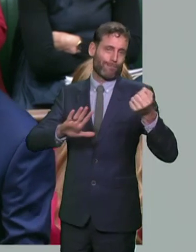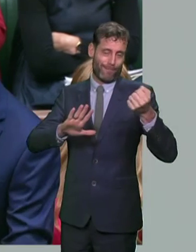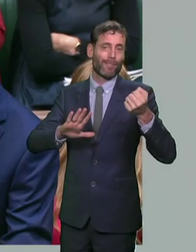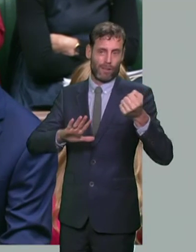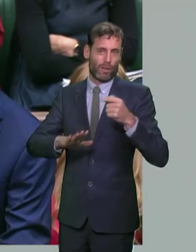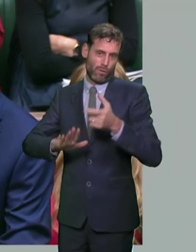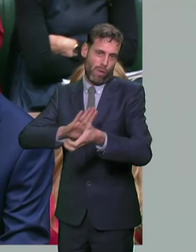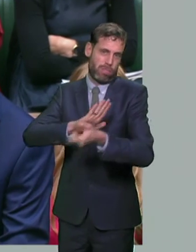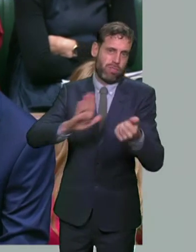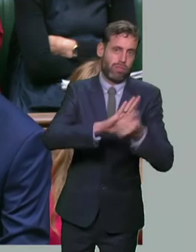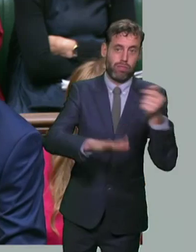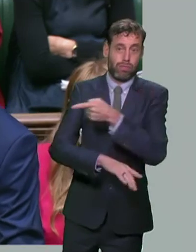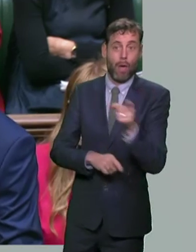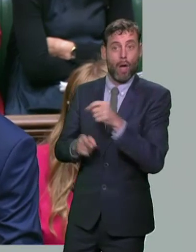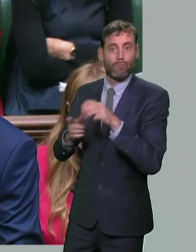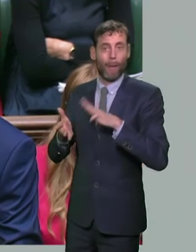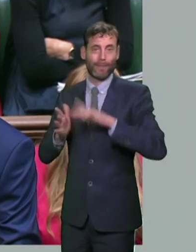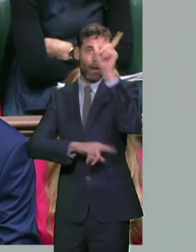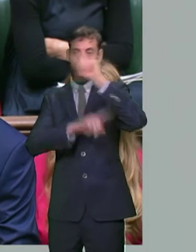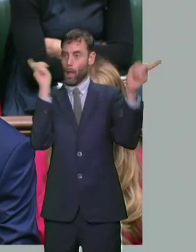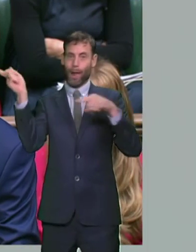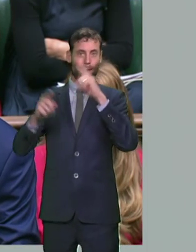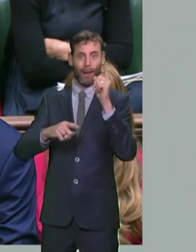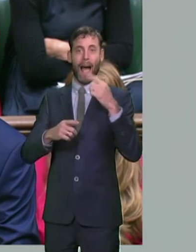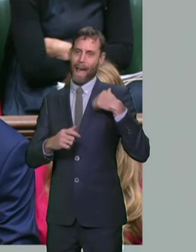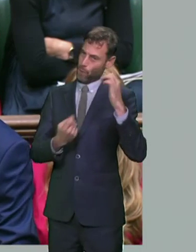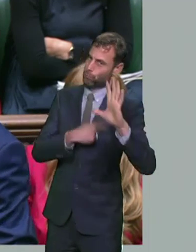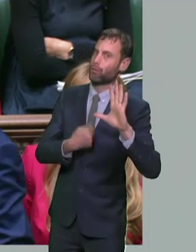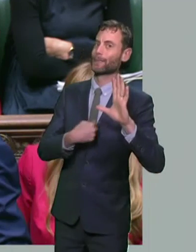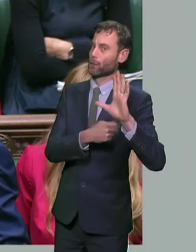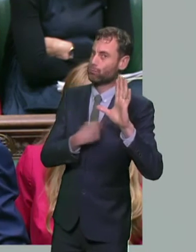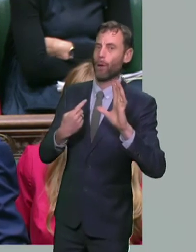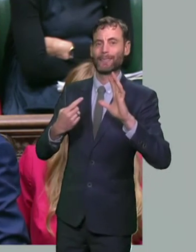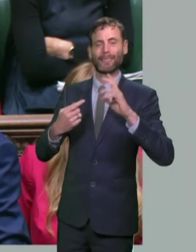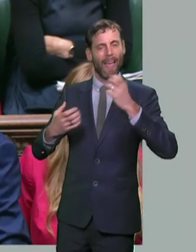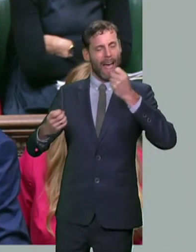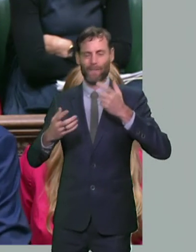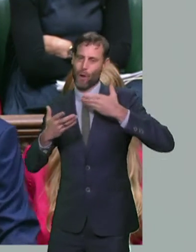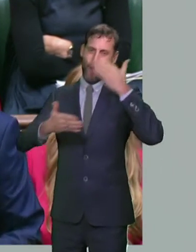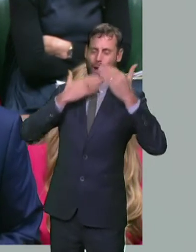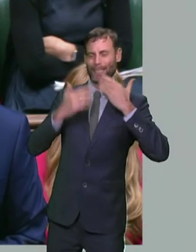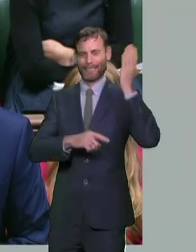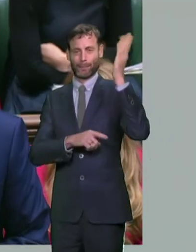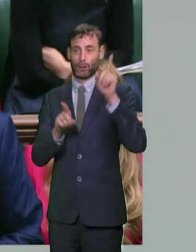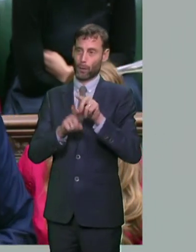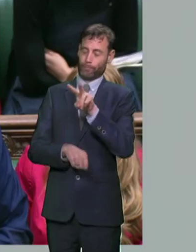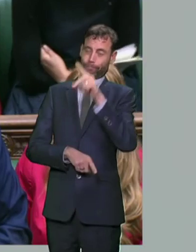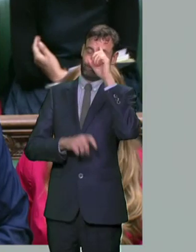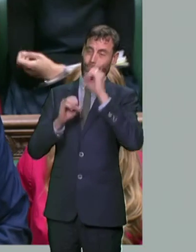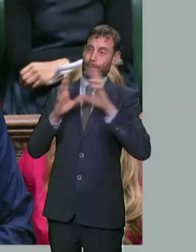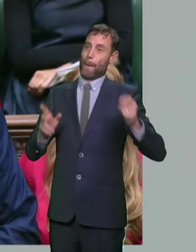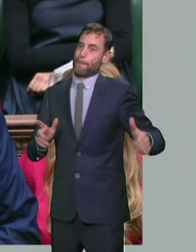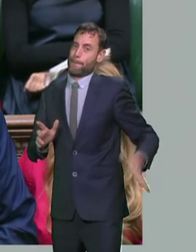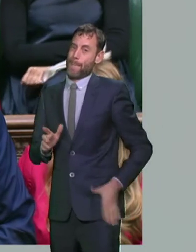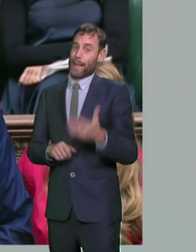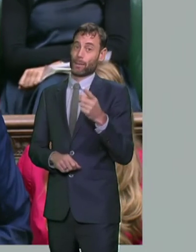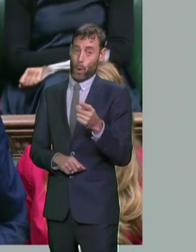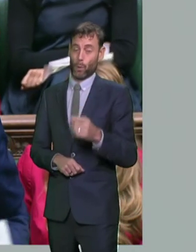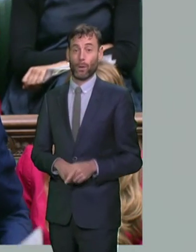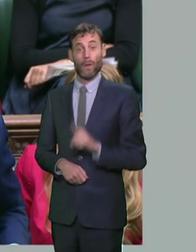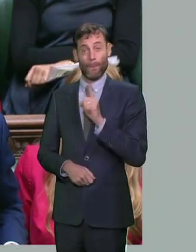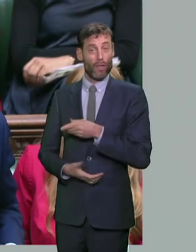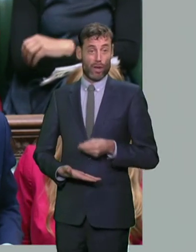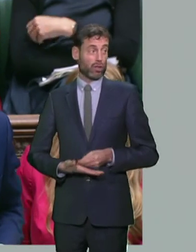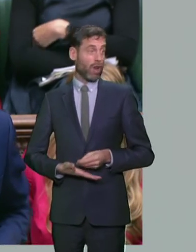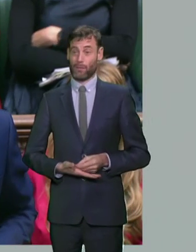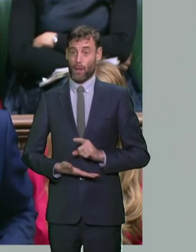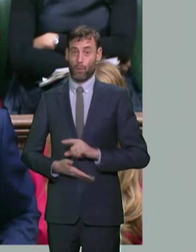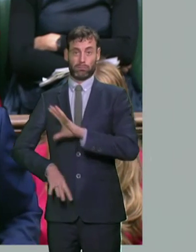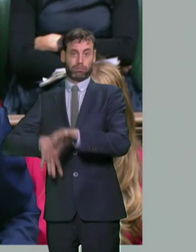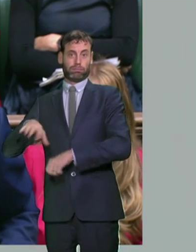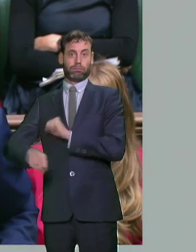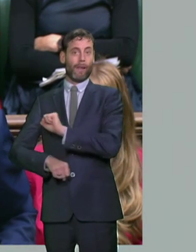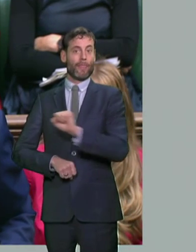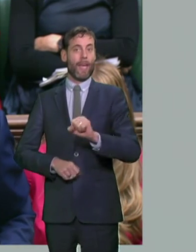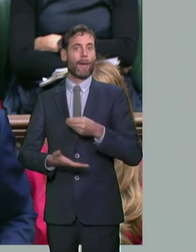The Prime Minister is the front man, distracting people with wild promises and panto speeches, while his Chancellor dips his hand in their pocket.